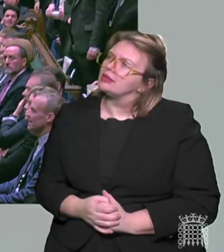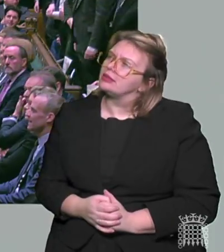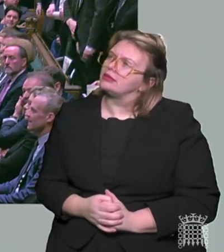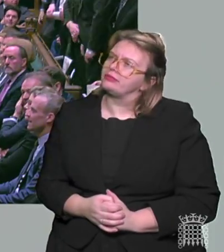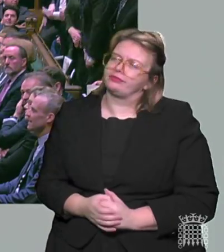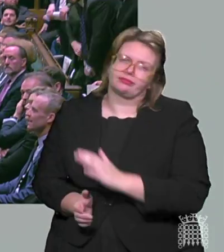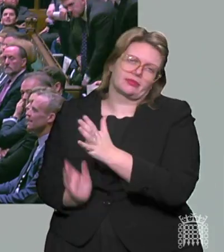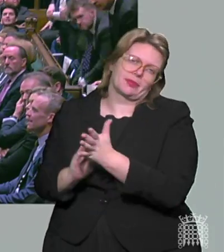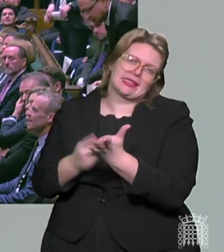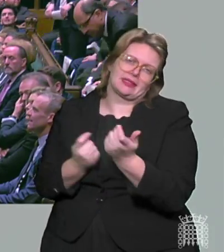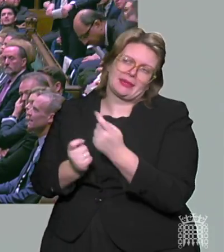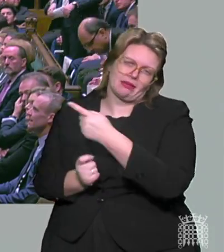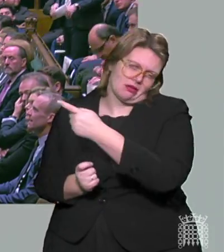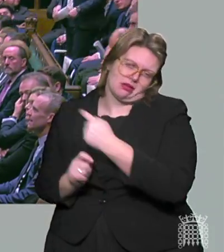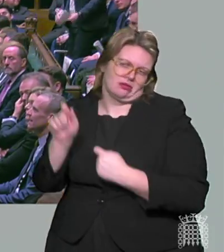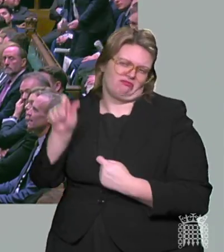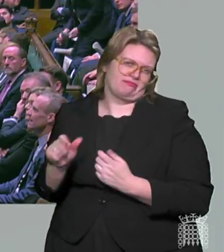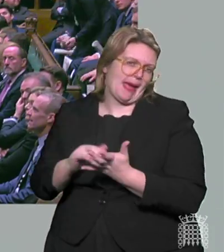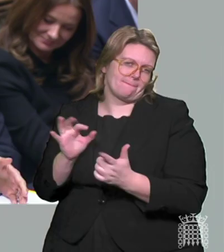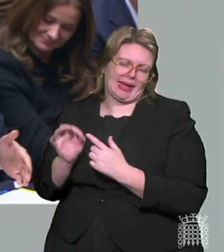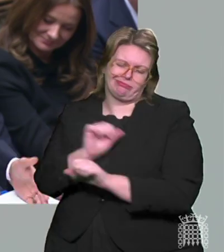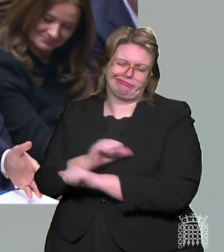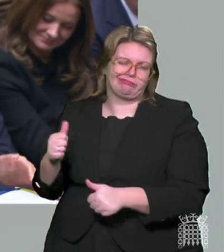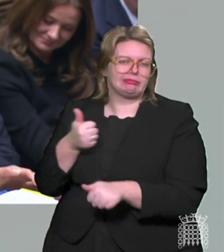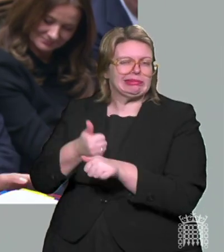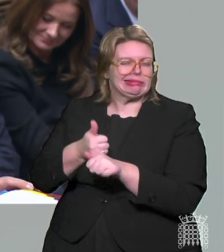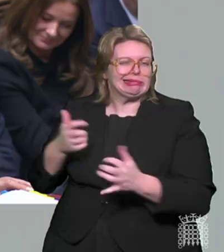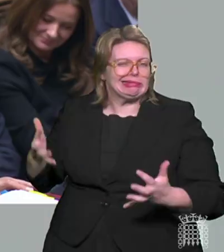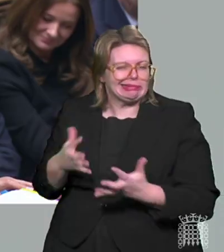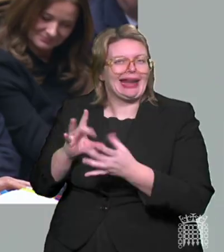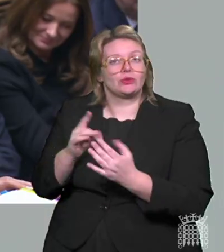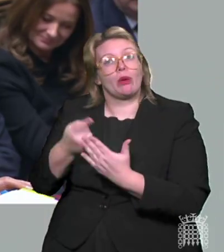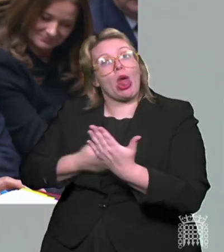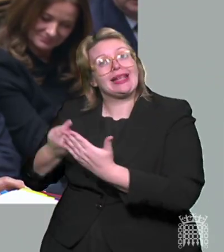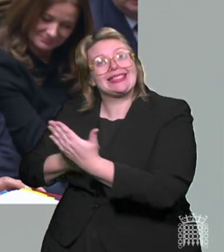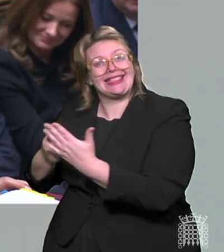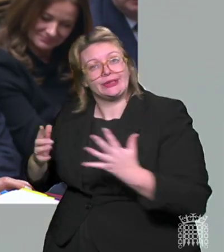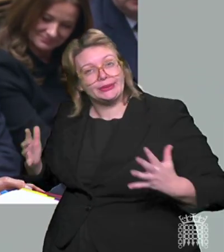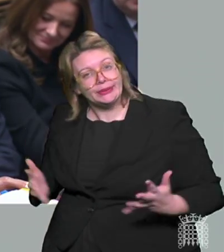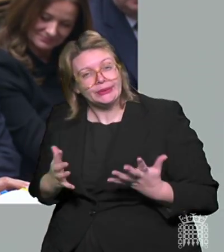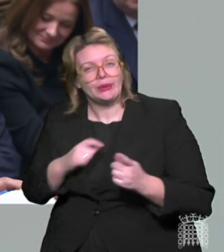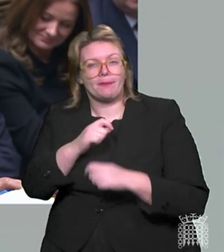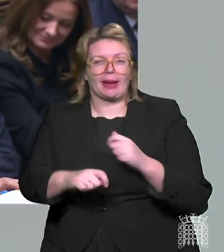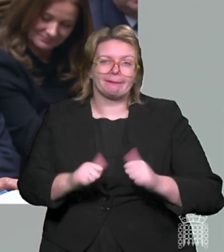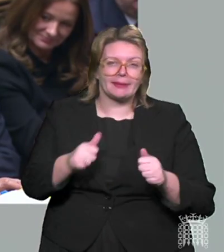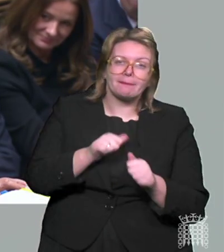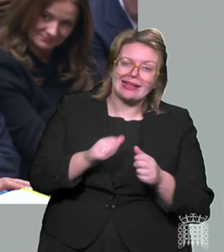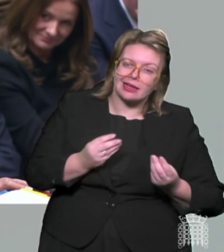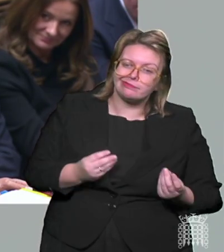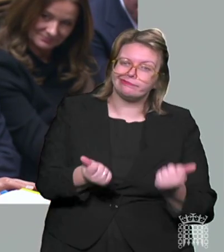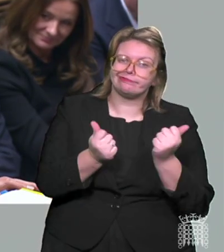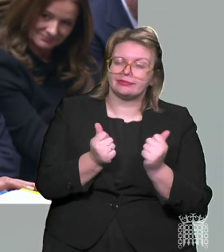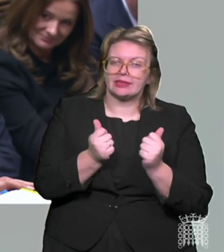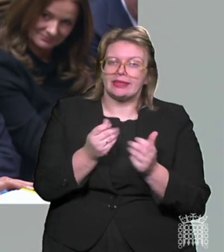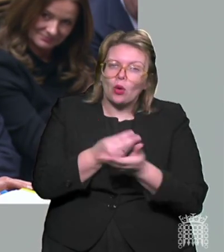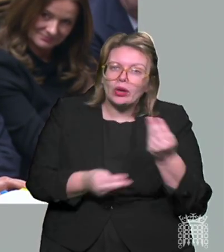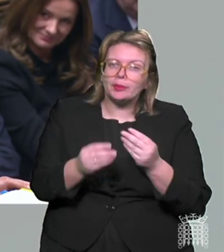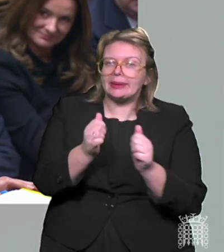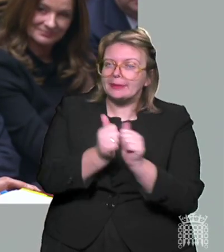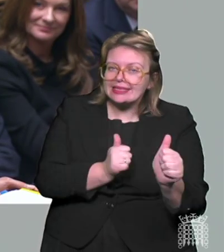My honourable Friend has a long track record of advocating for and implementing policies that increase our competitiveness and reform the supply side of our economy.